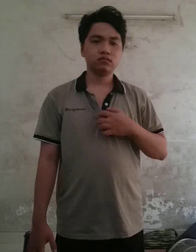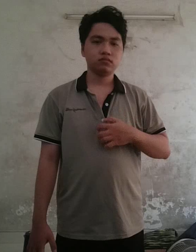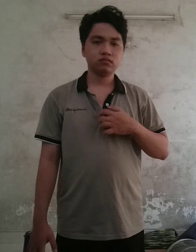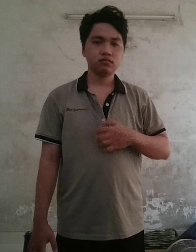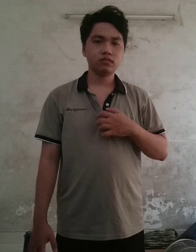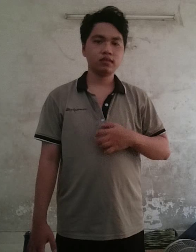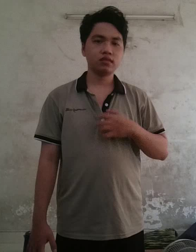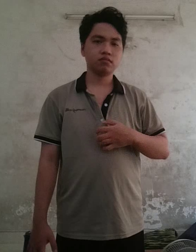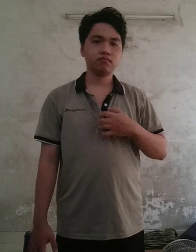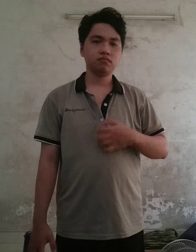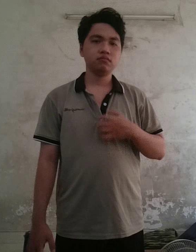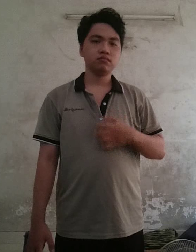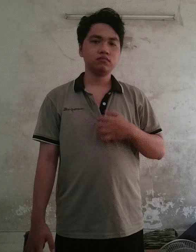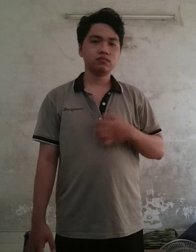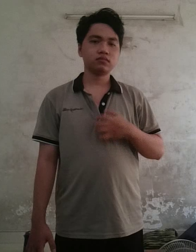ghen